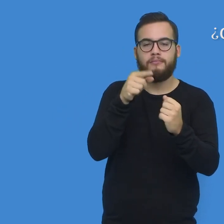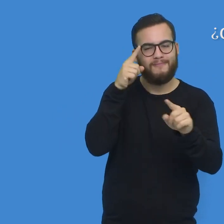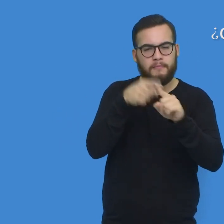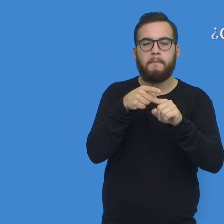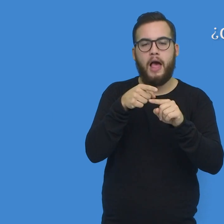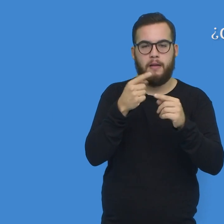objetivo